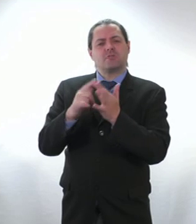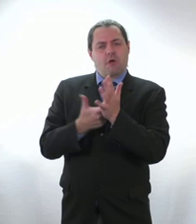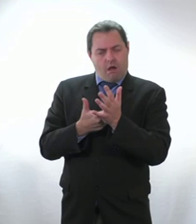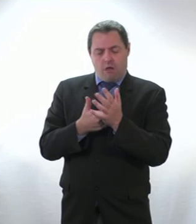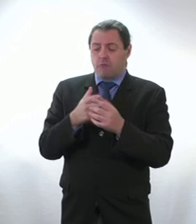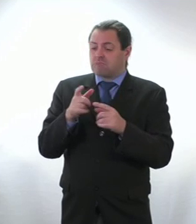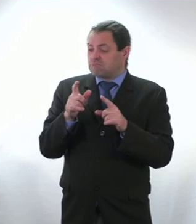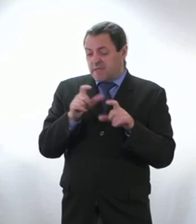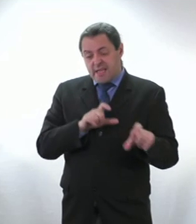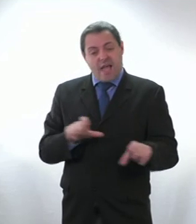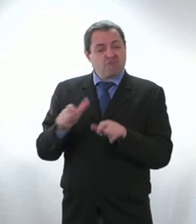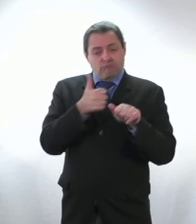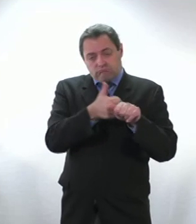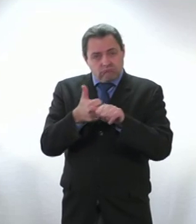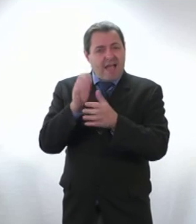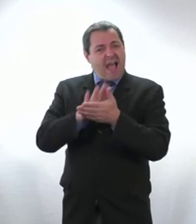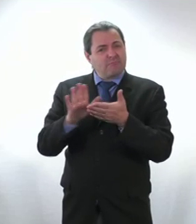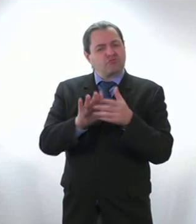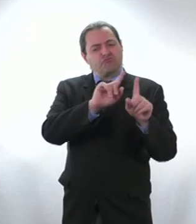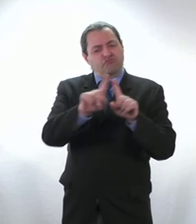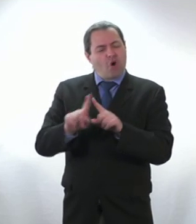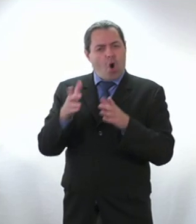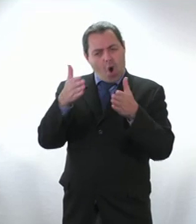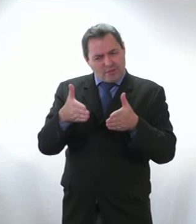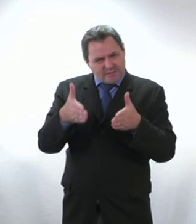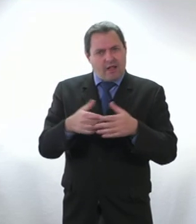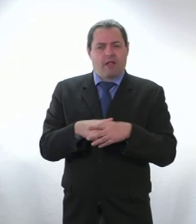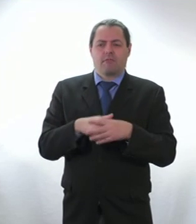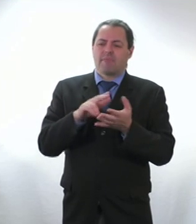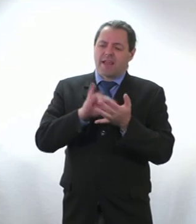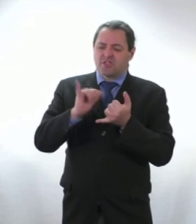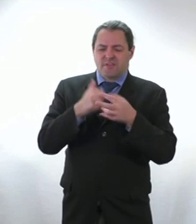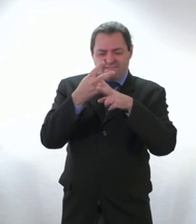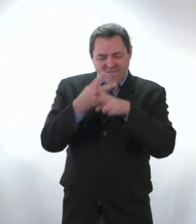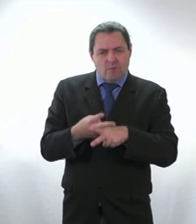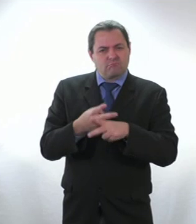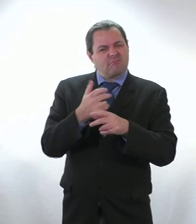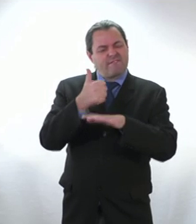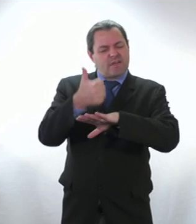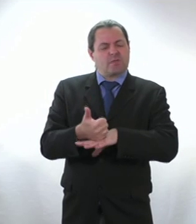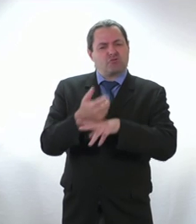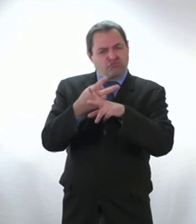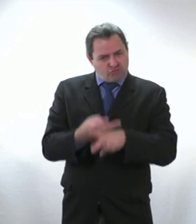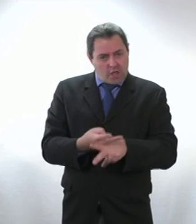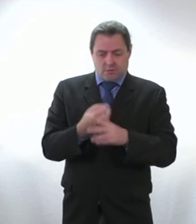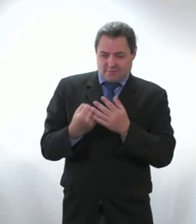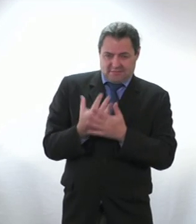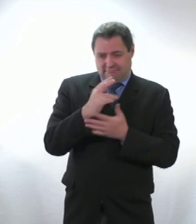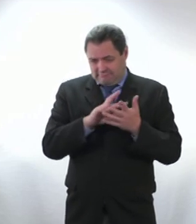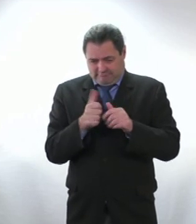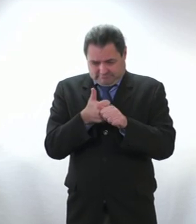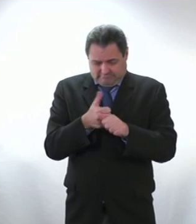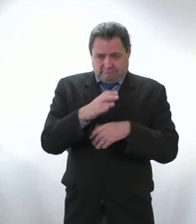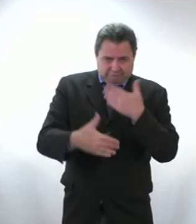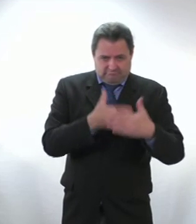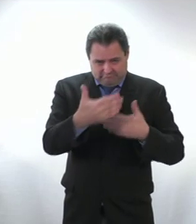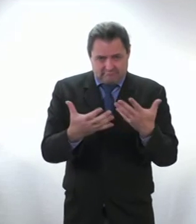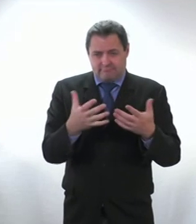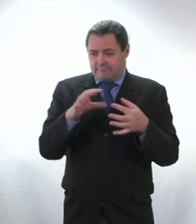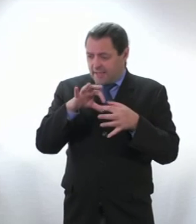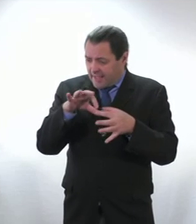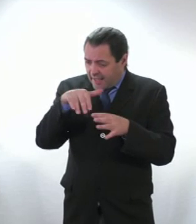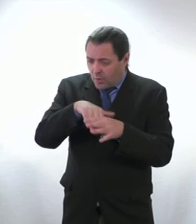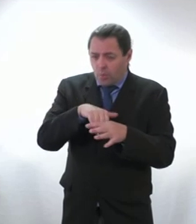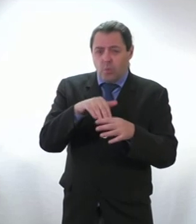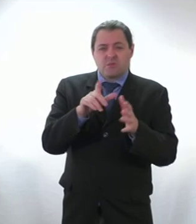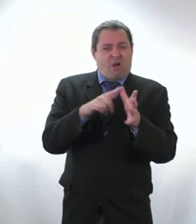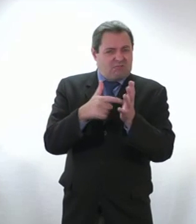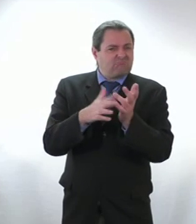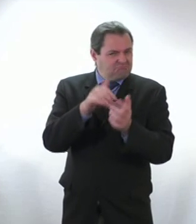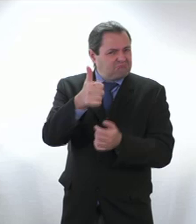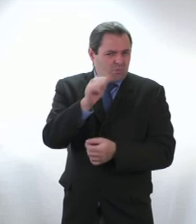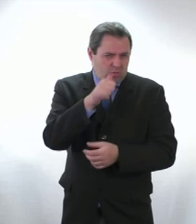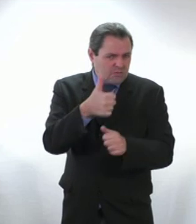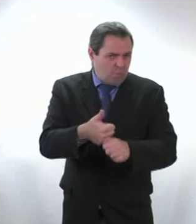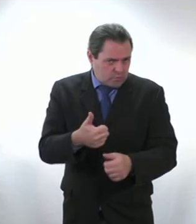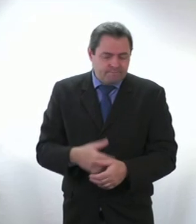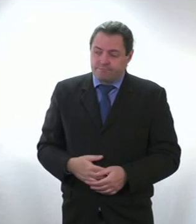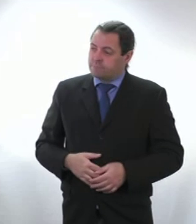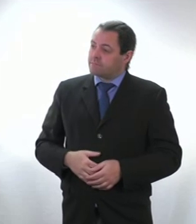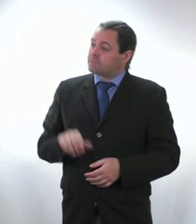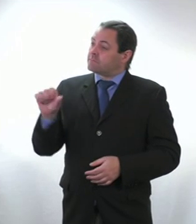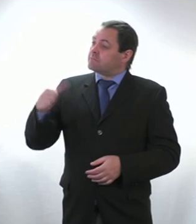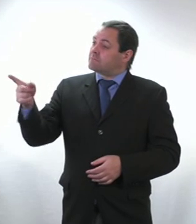We will continue to support Hampshire Hospitals NHS Foundation Trust as it develops its plans, including with local infrastructure such as Alton Community Hospital.